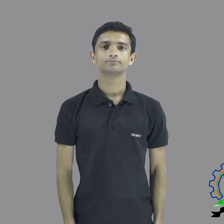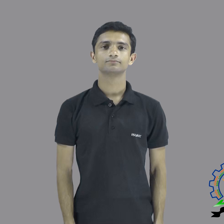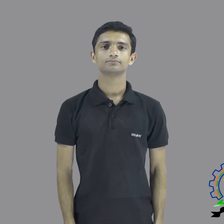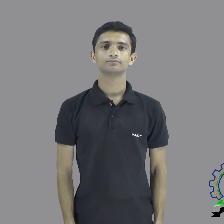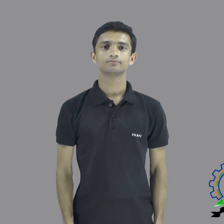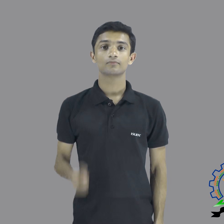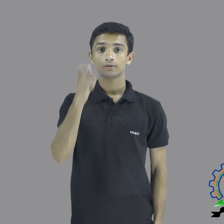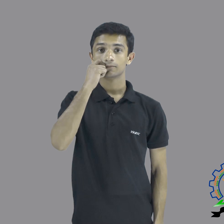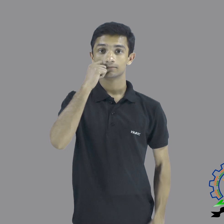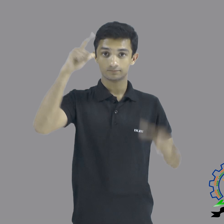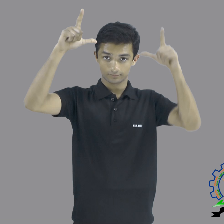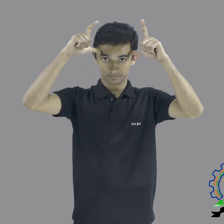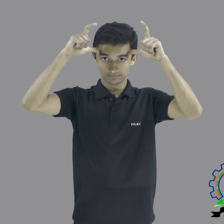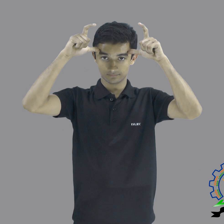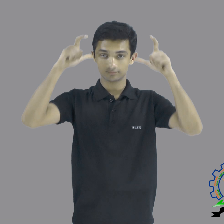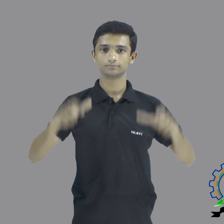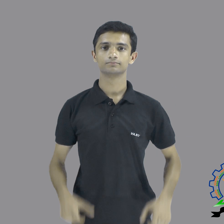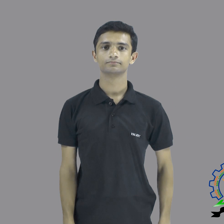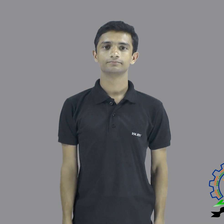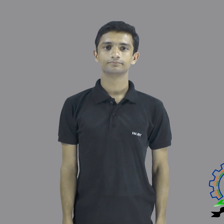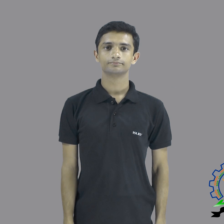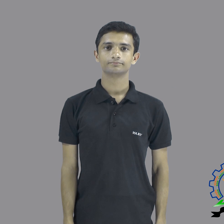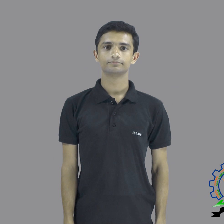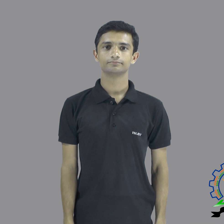OX